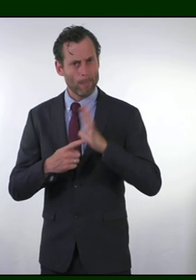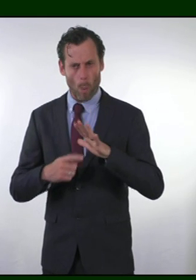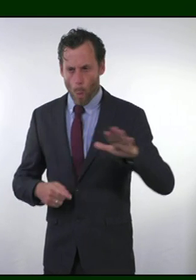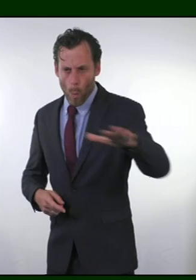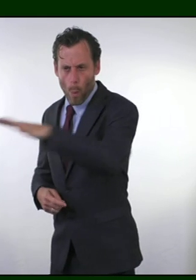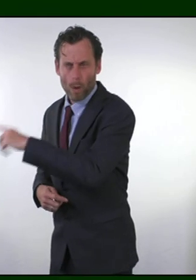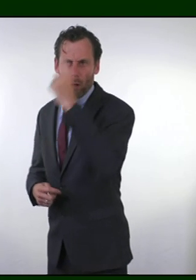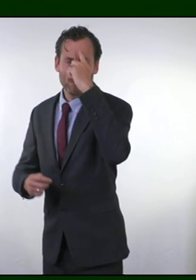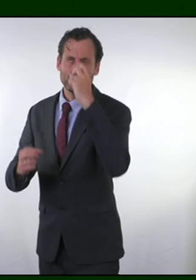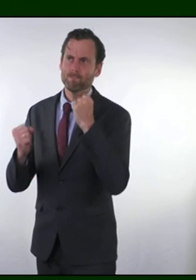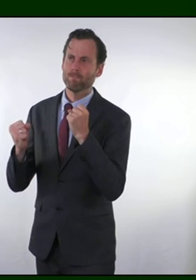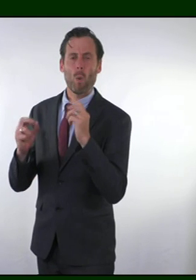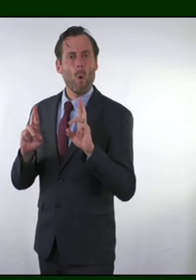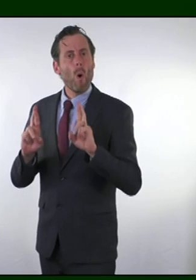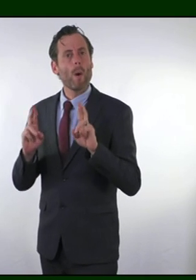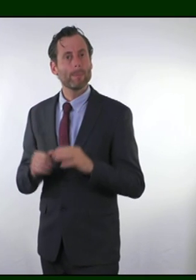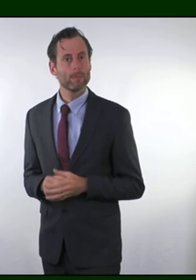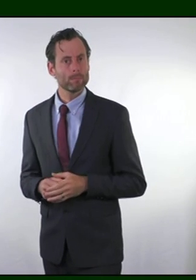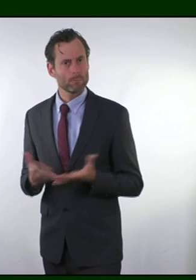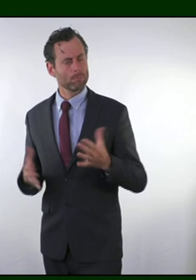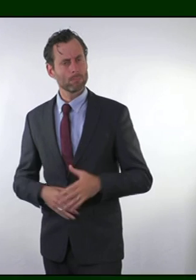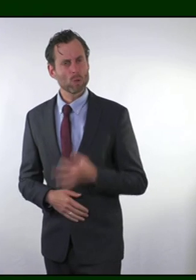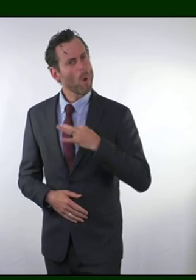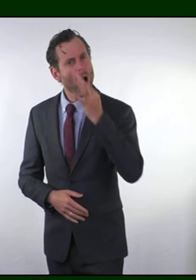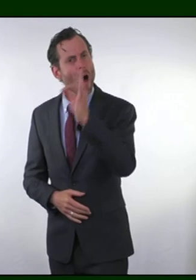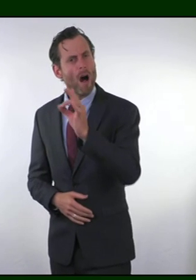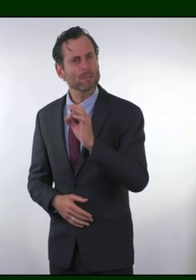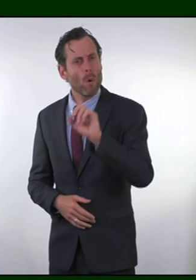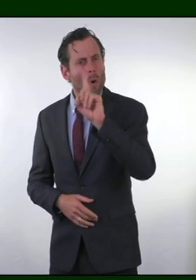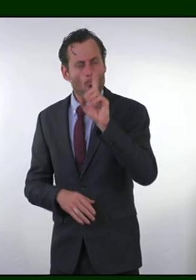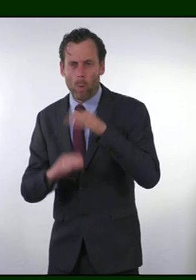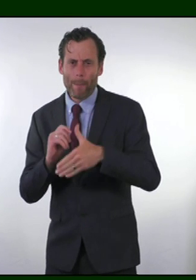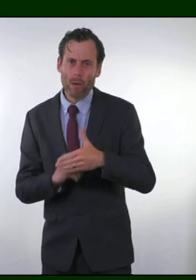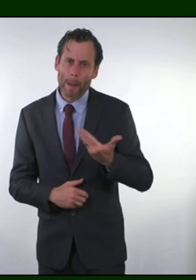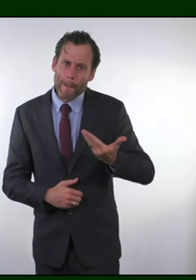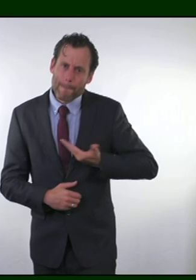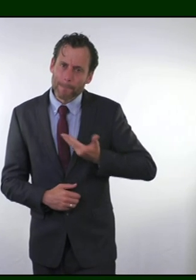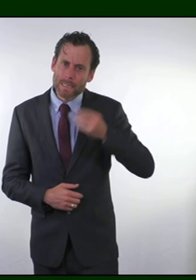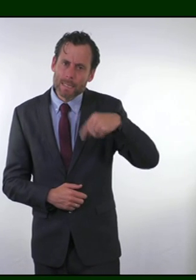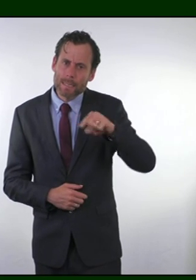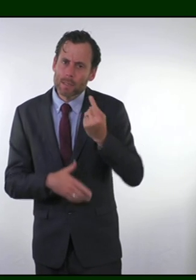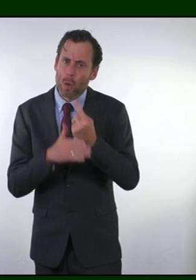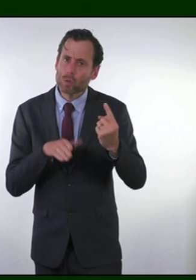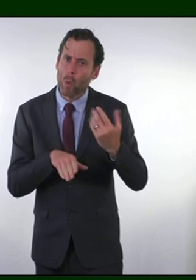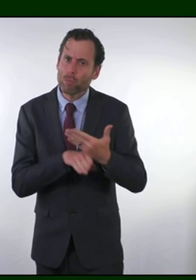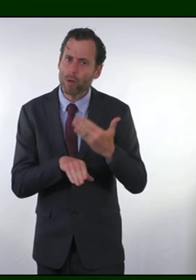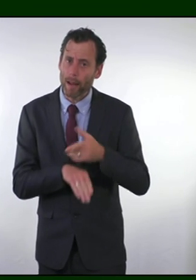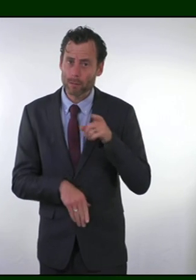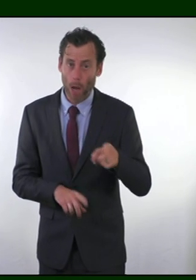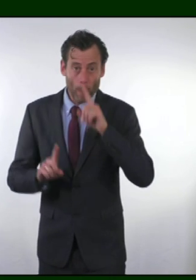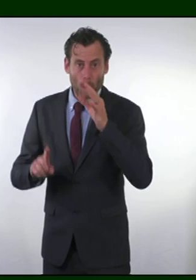so what does he say to the hundreds of thousands of businesses and sole traders excluded from support during this pandemic crisis?